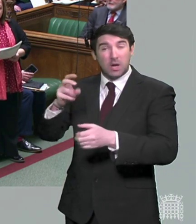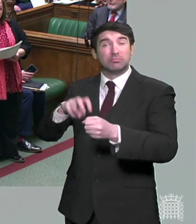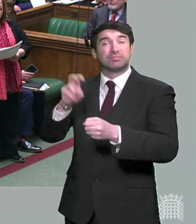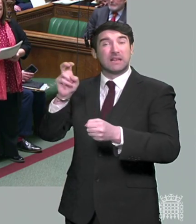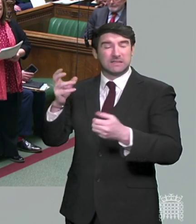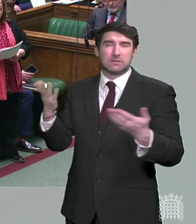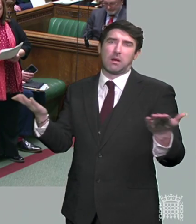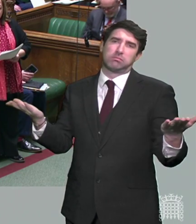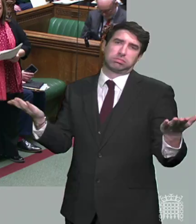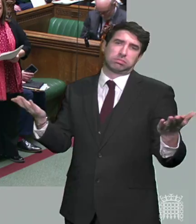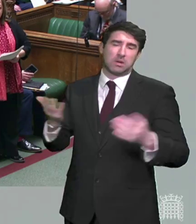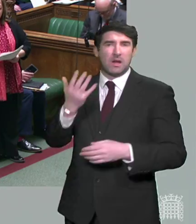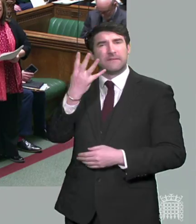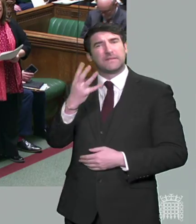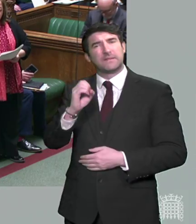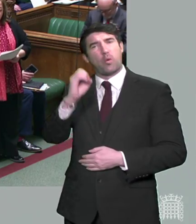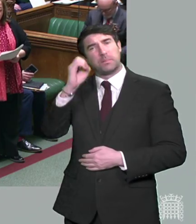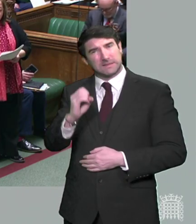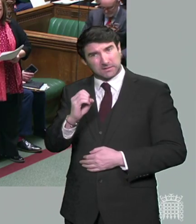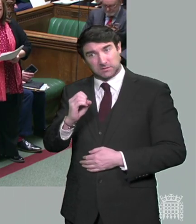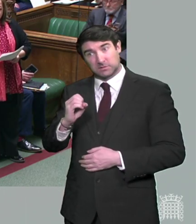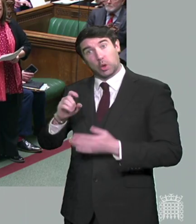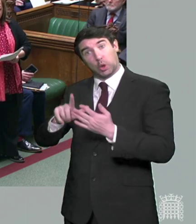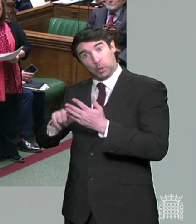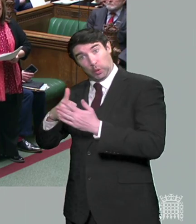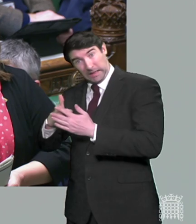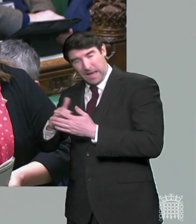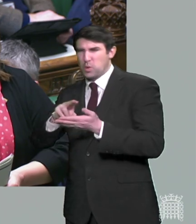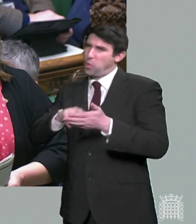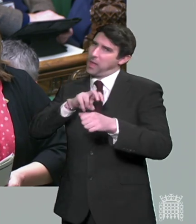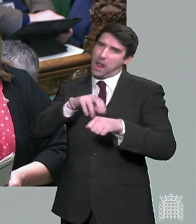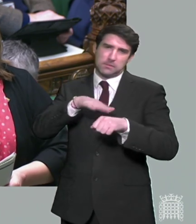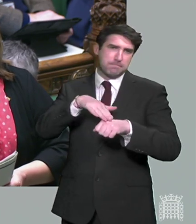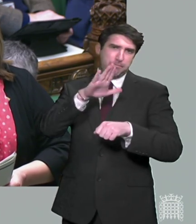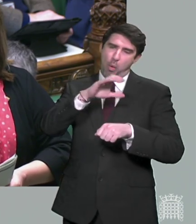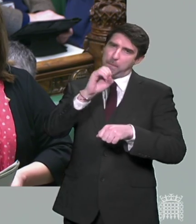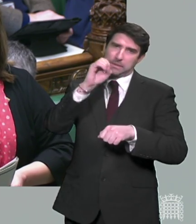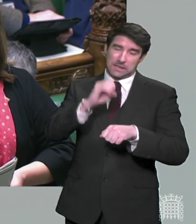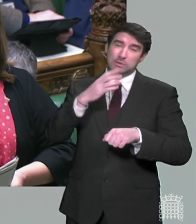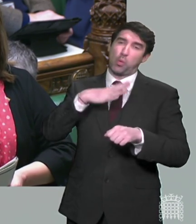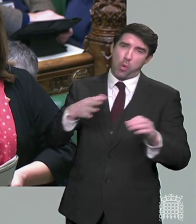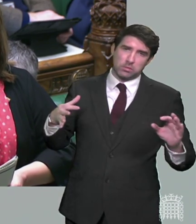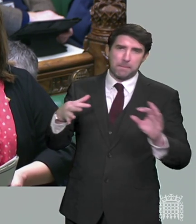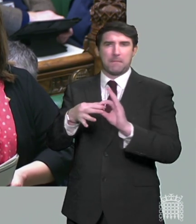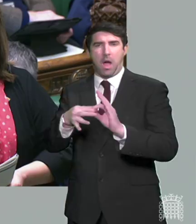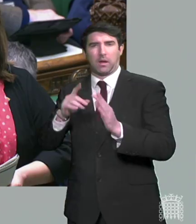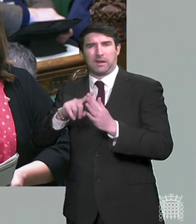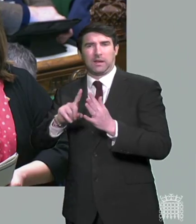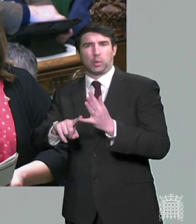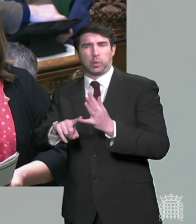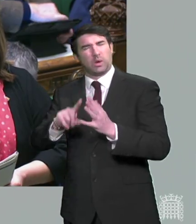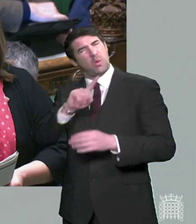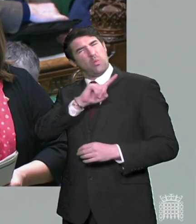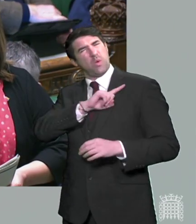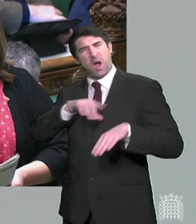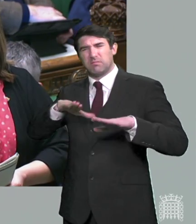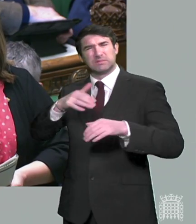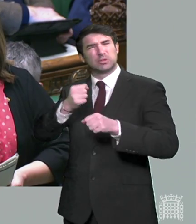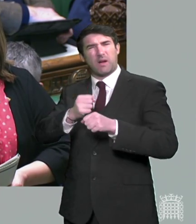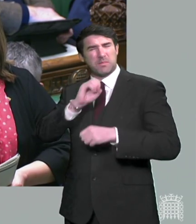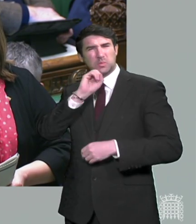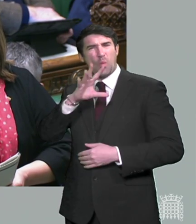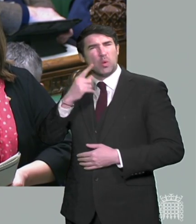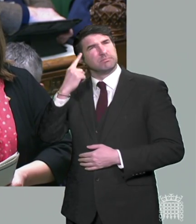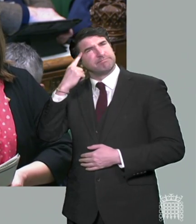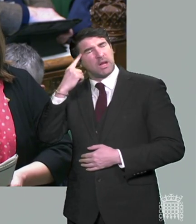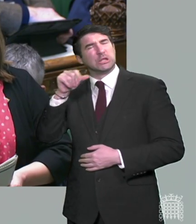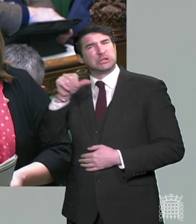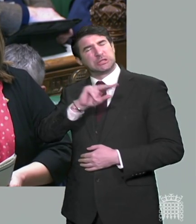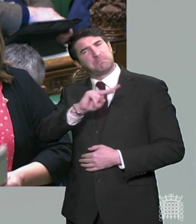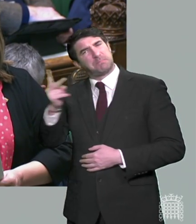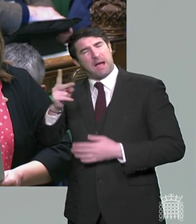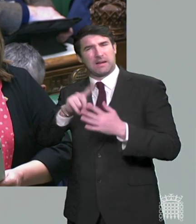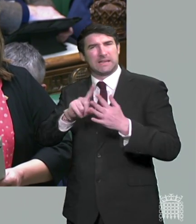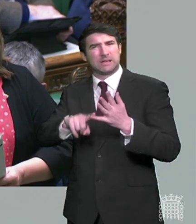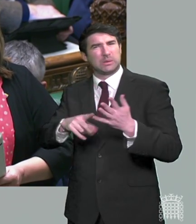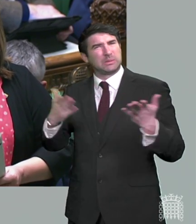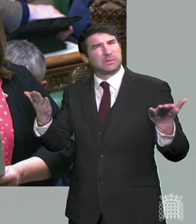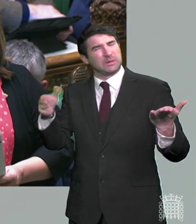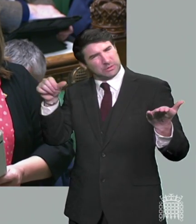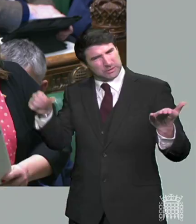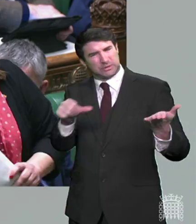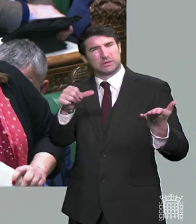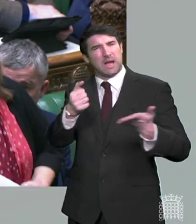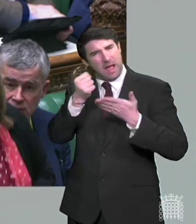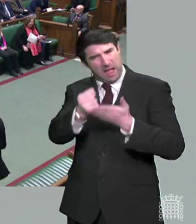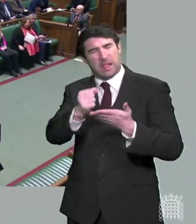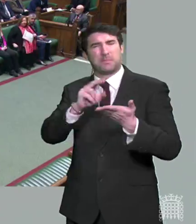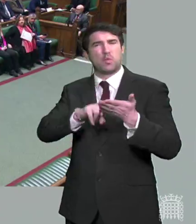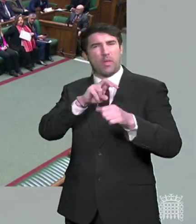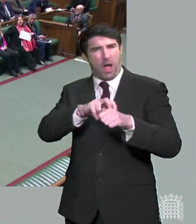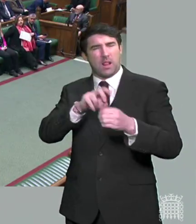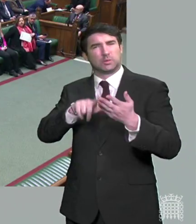With 54% of people in the UK and even more in Northern Ireland now in favour of rejoining the EU, why are the UK Government refusing to consider the only option that will fully end trade barriers for Northern Ireland in the UK?